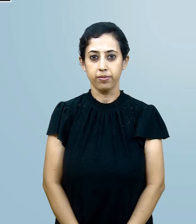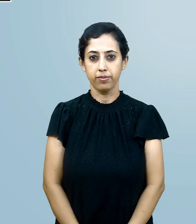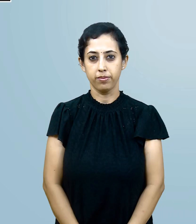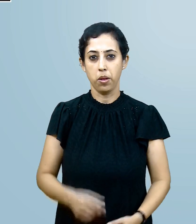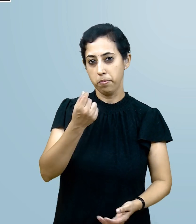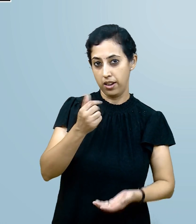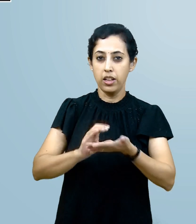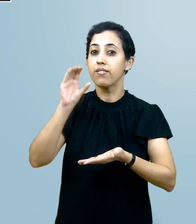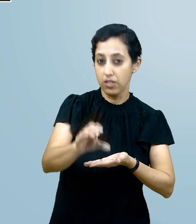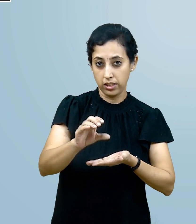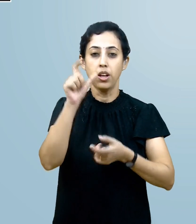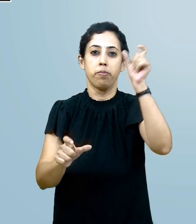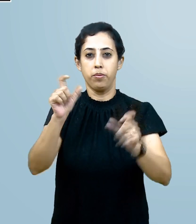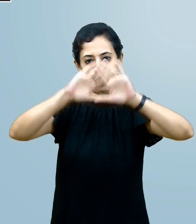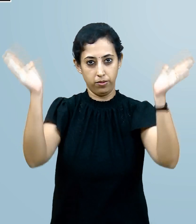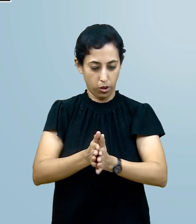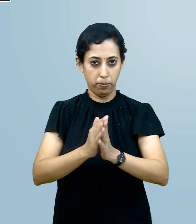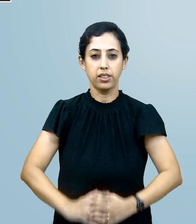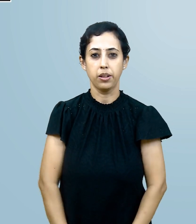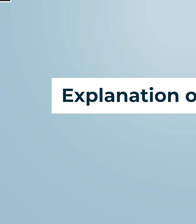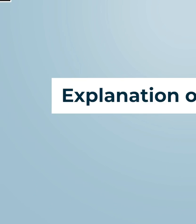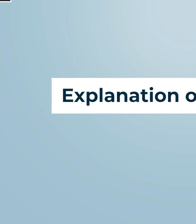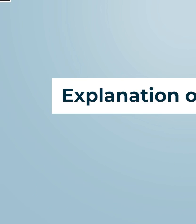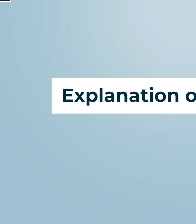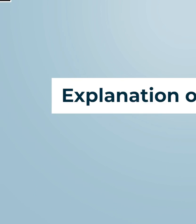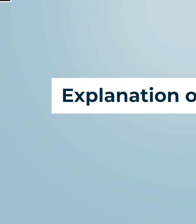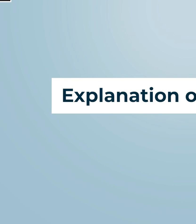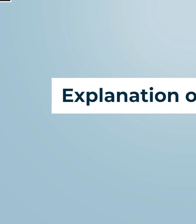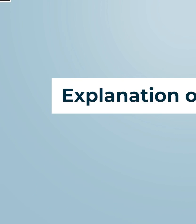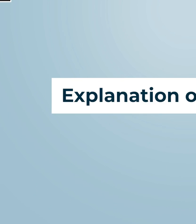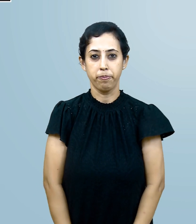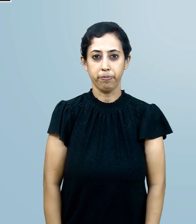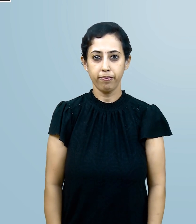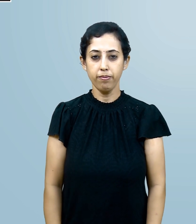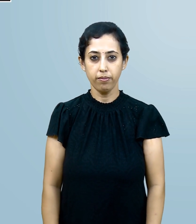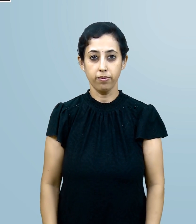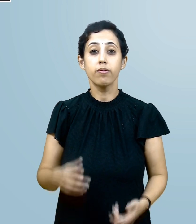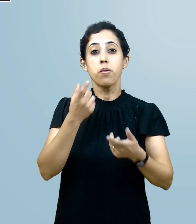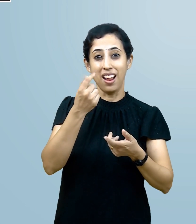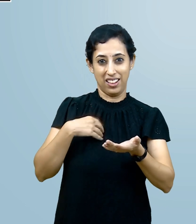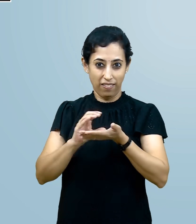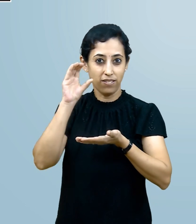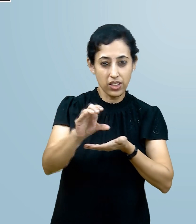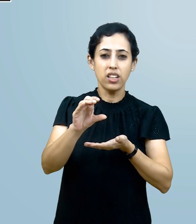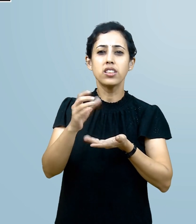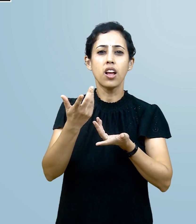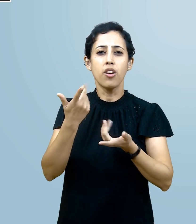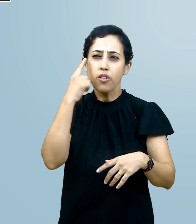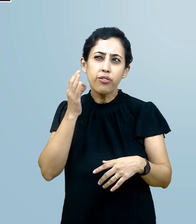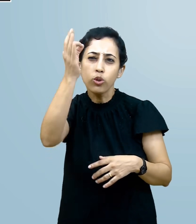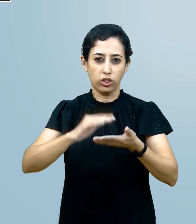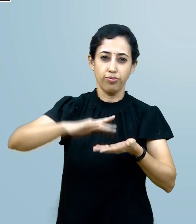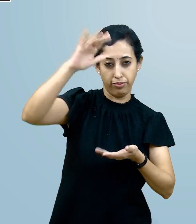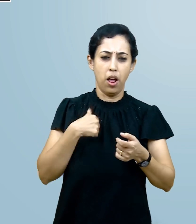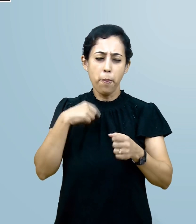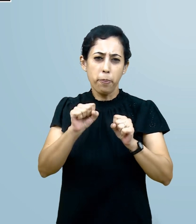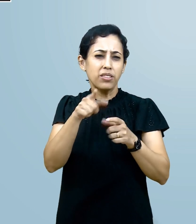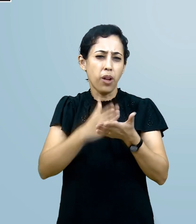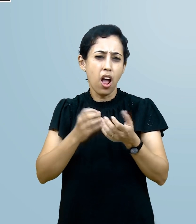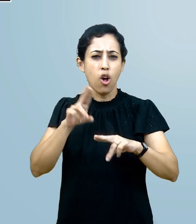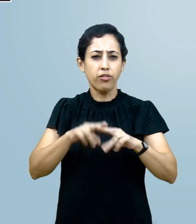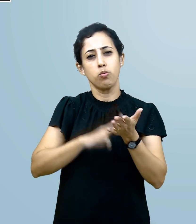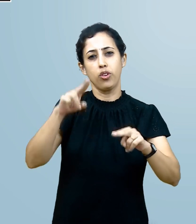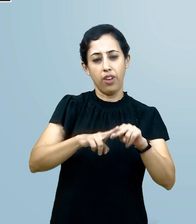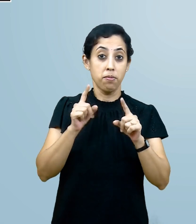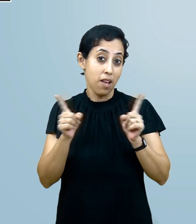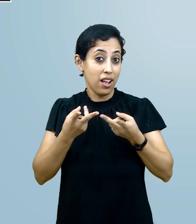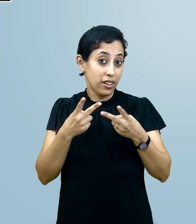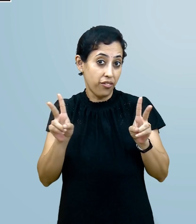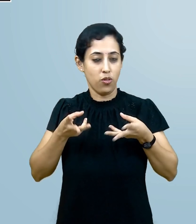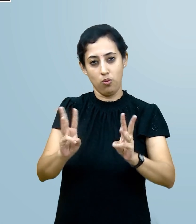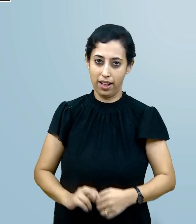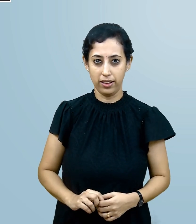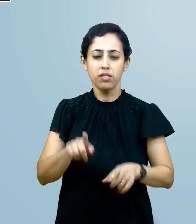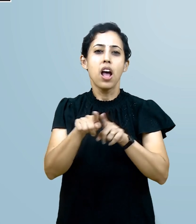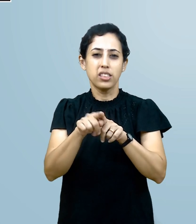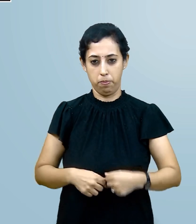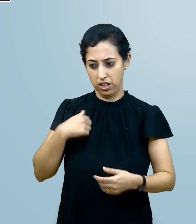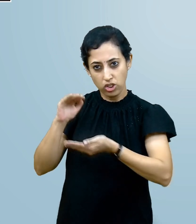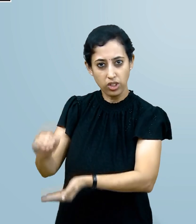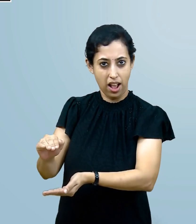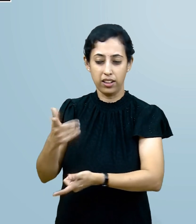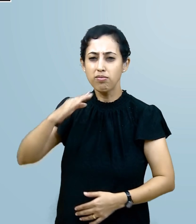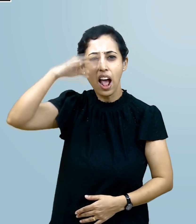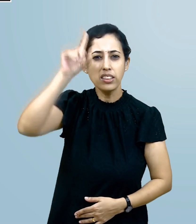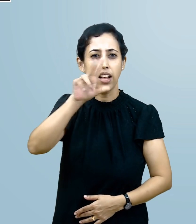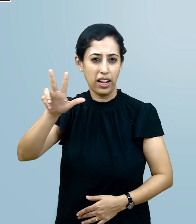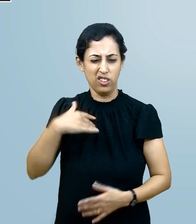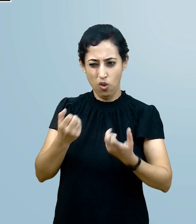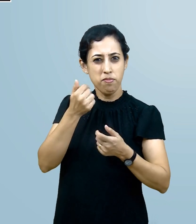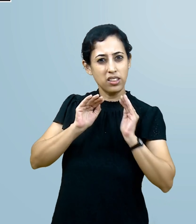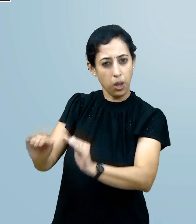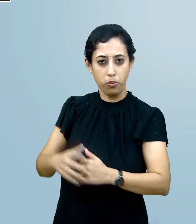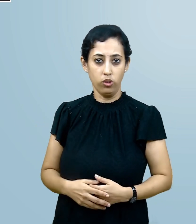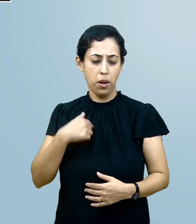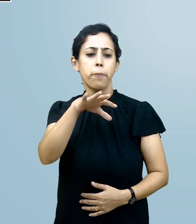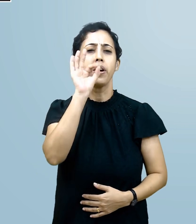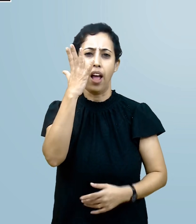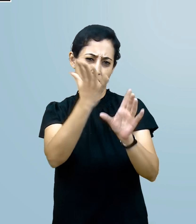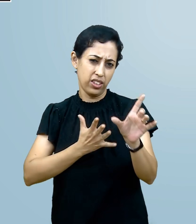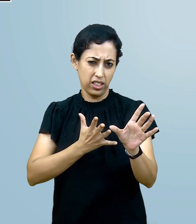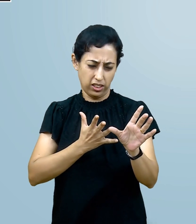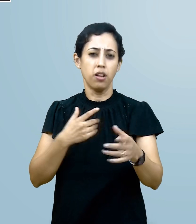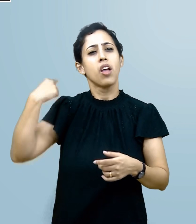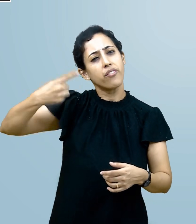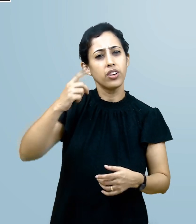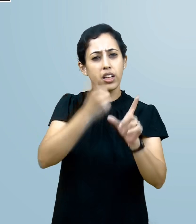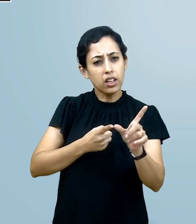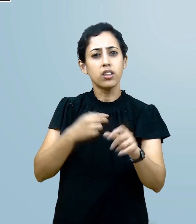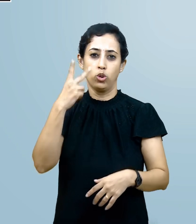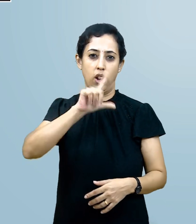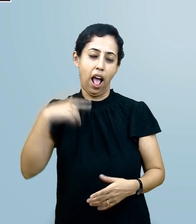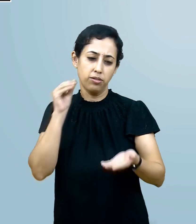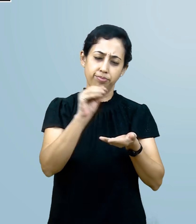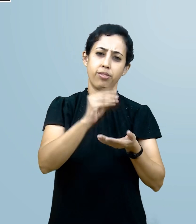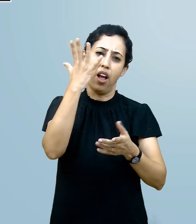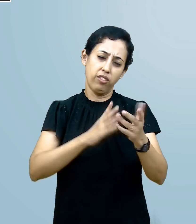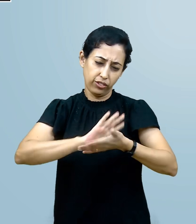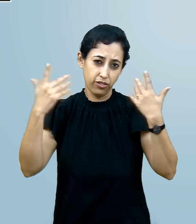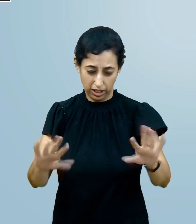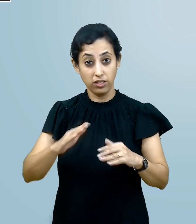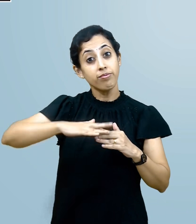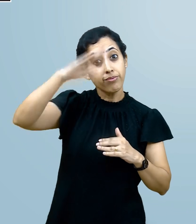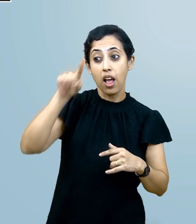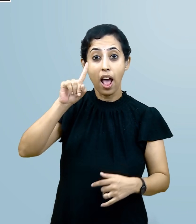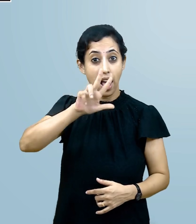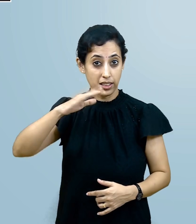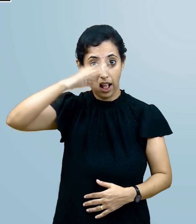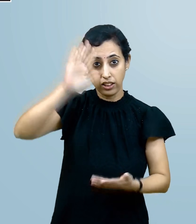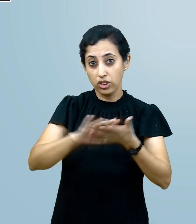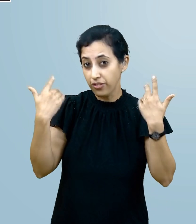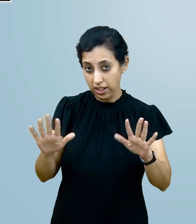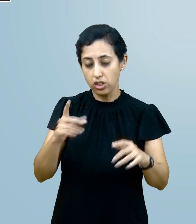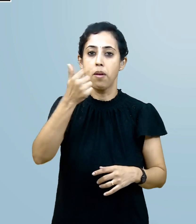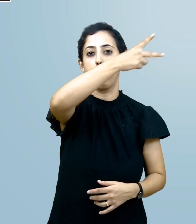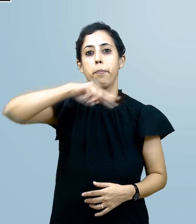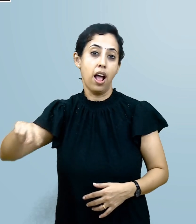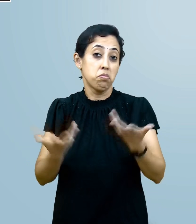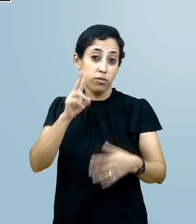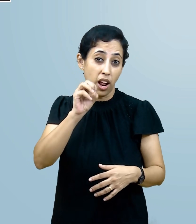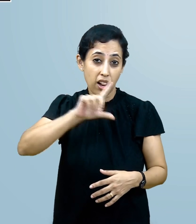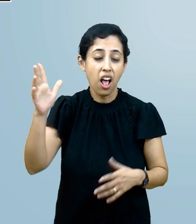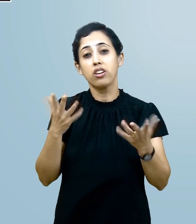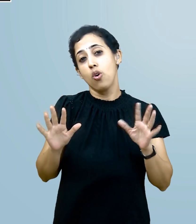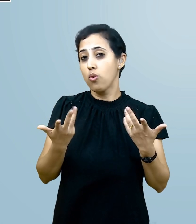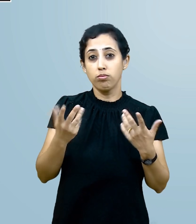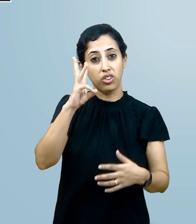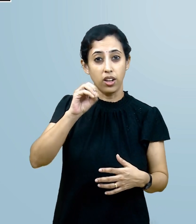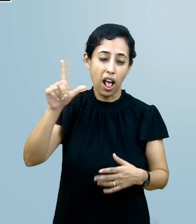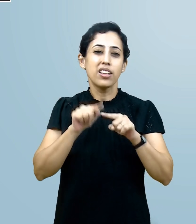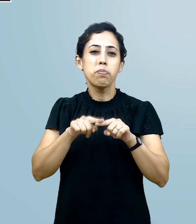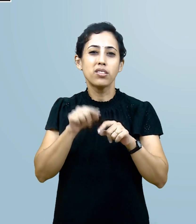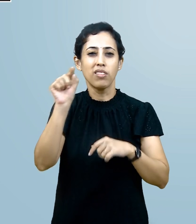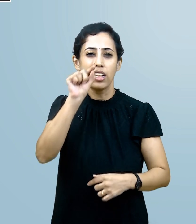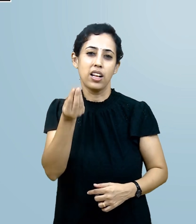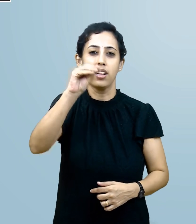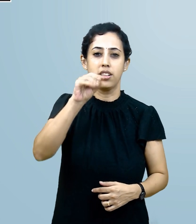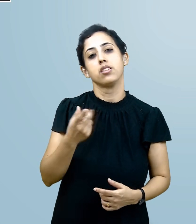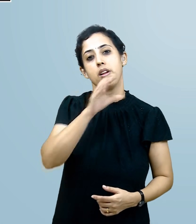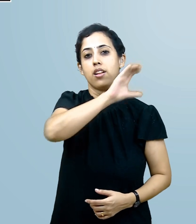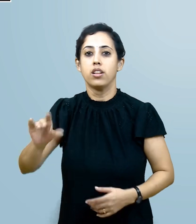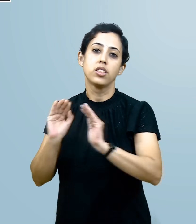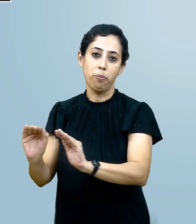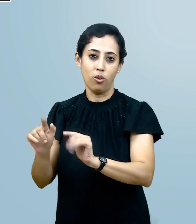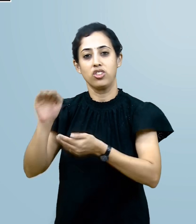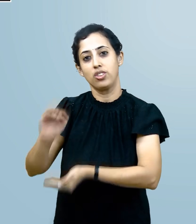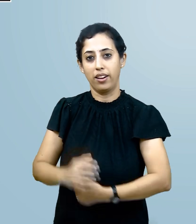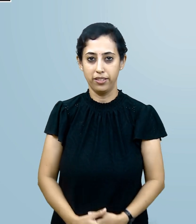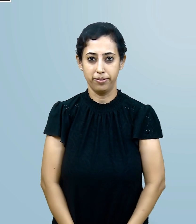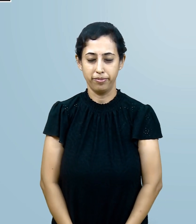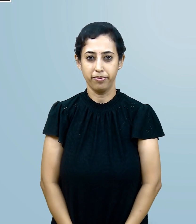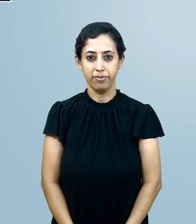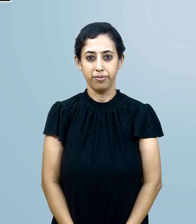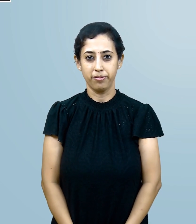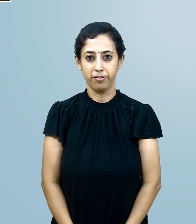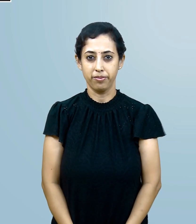Corpus (AUM)